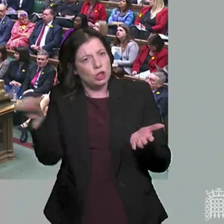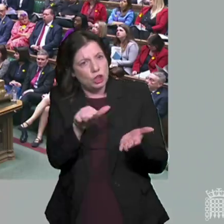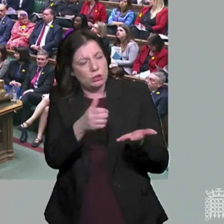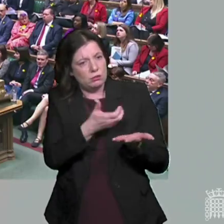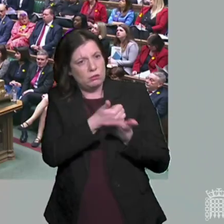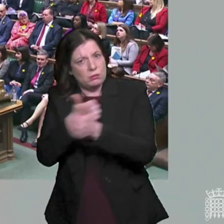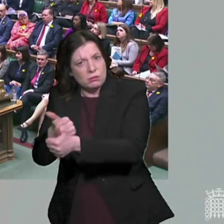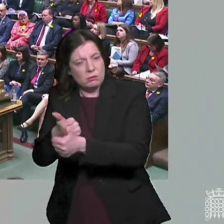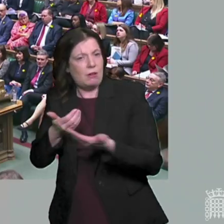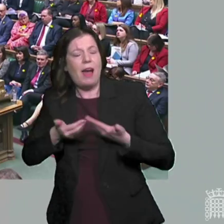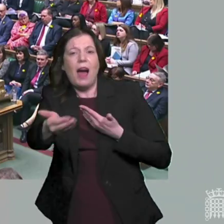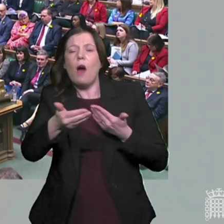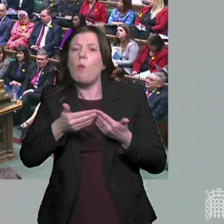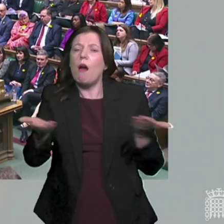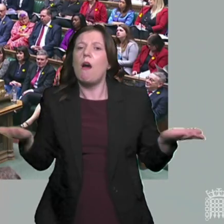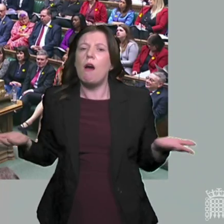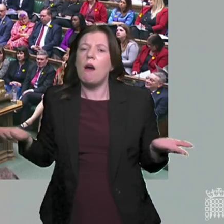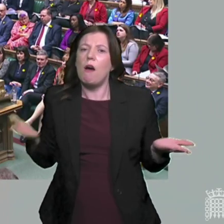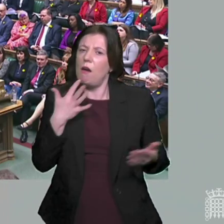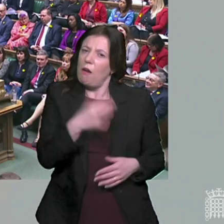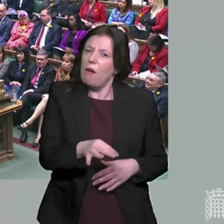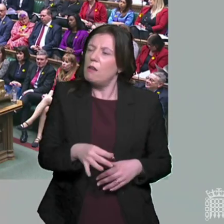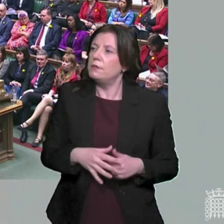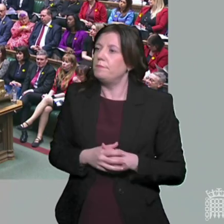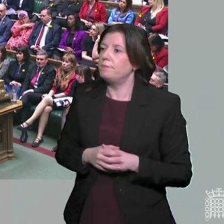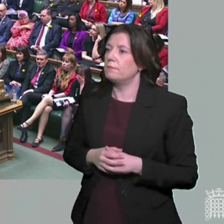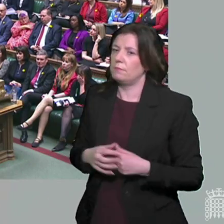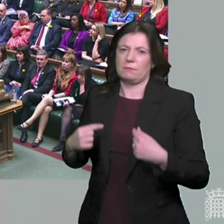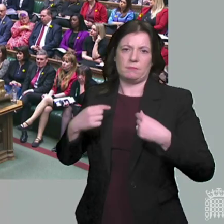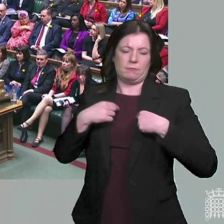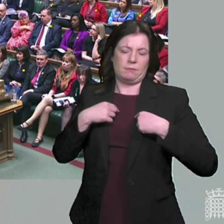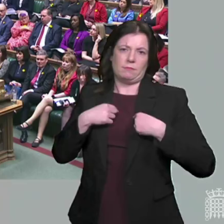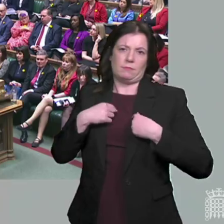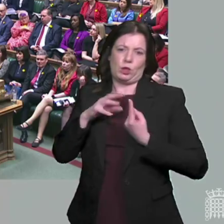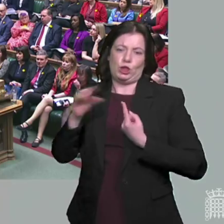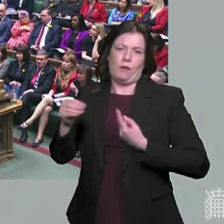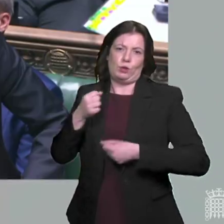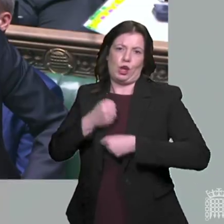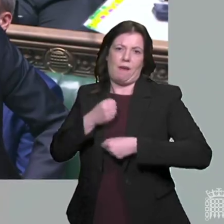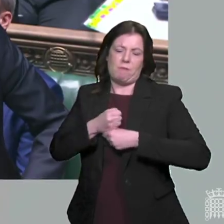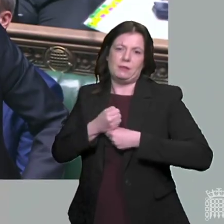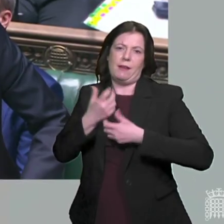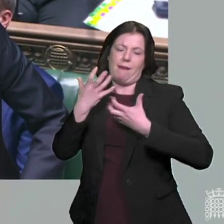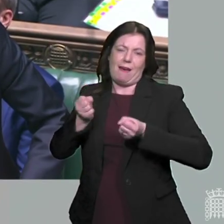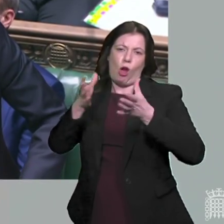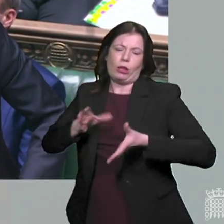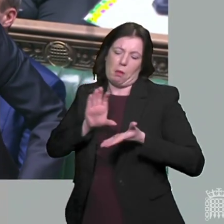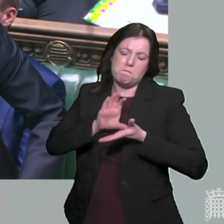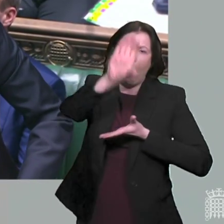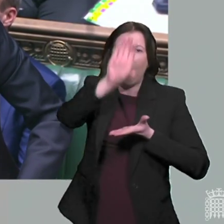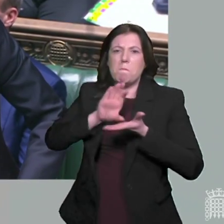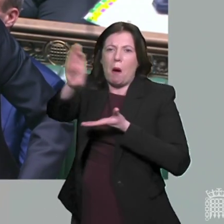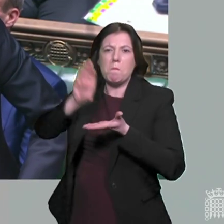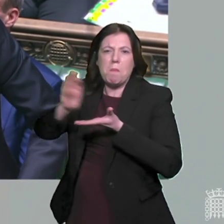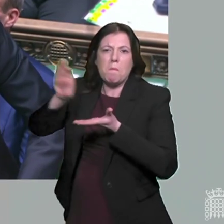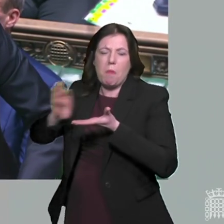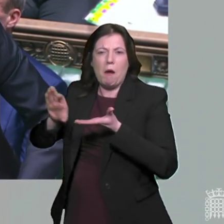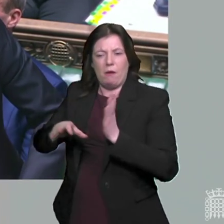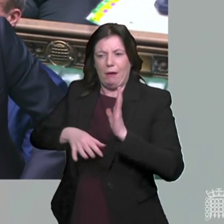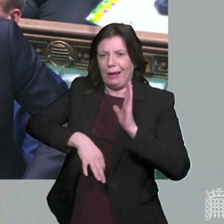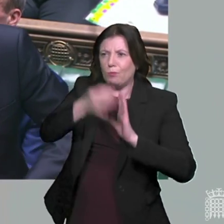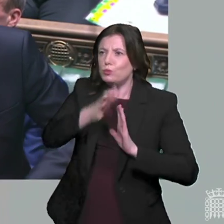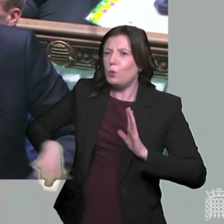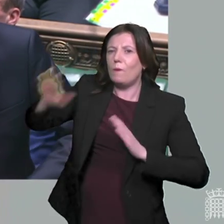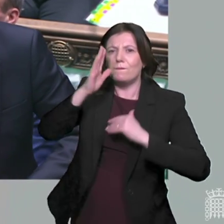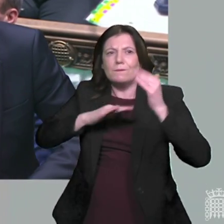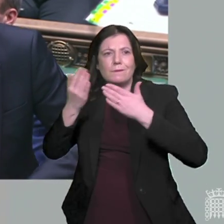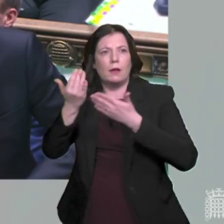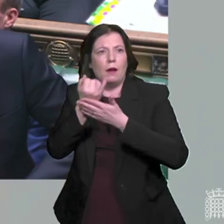We are investing record sums in the hospital capital upgrade programme across the country.